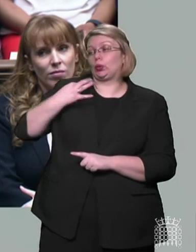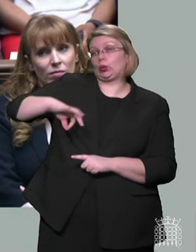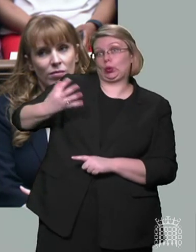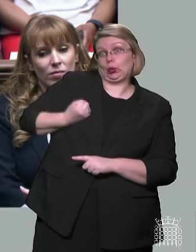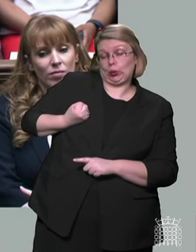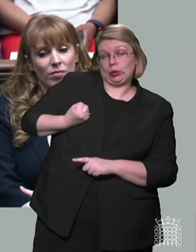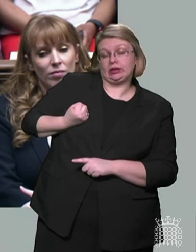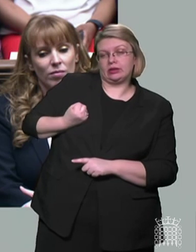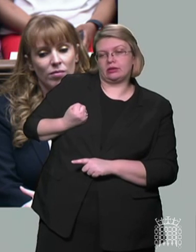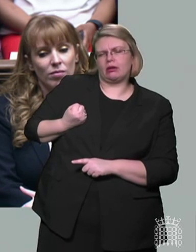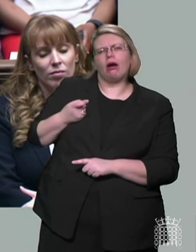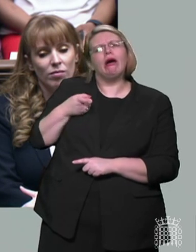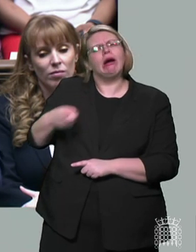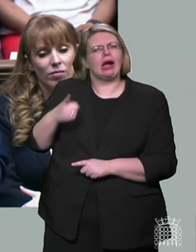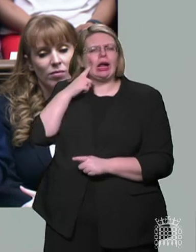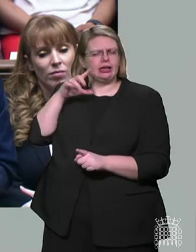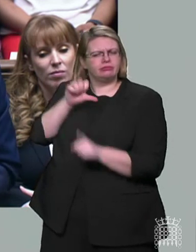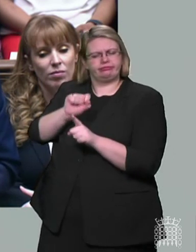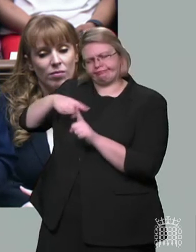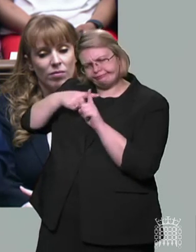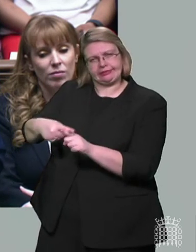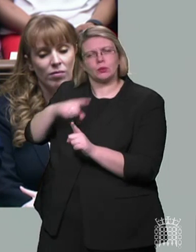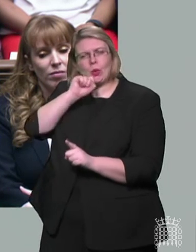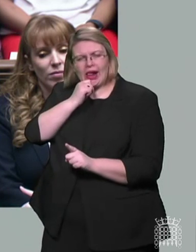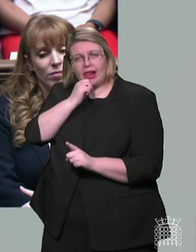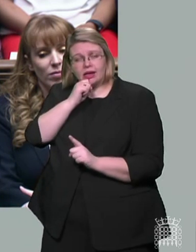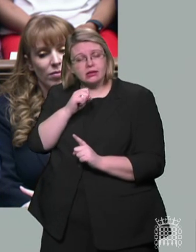Well, Russia has invaded and it is time to act.